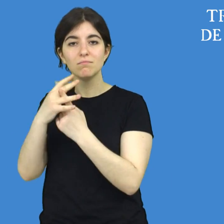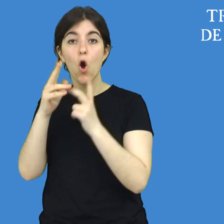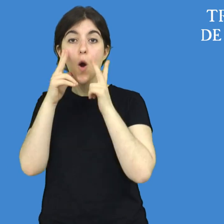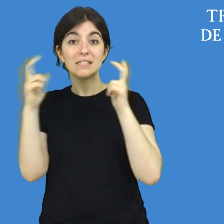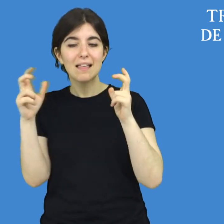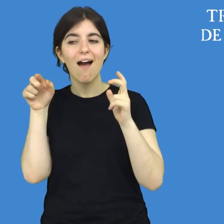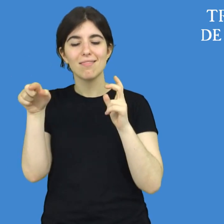gordo